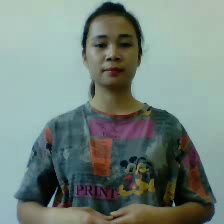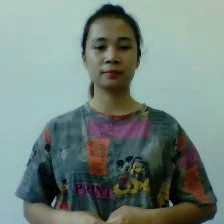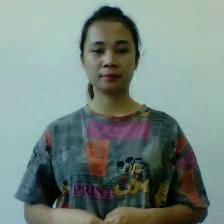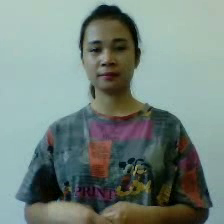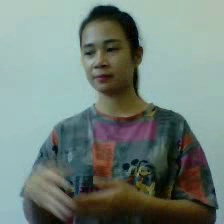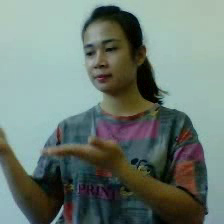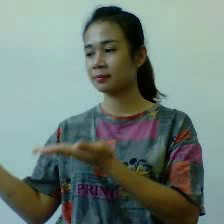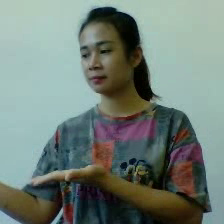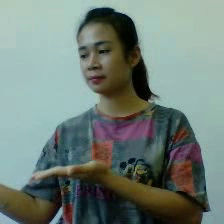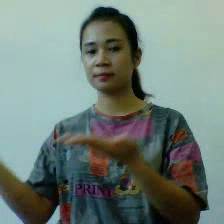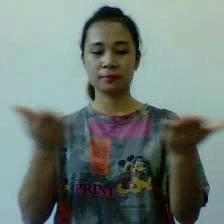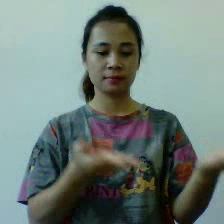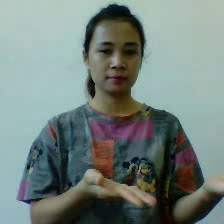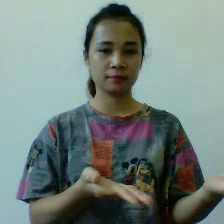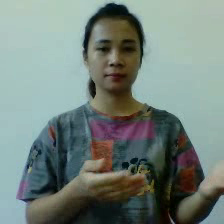Mời vào